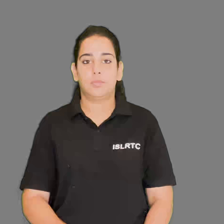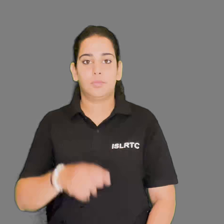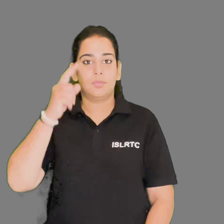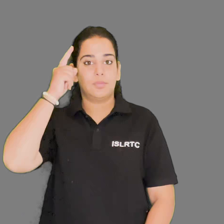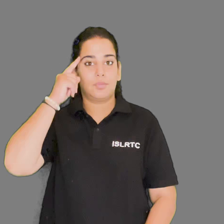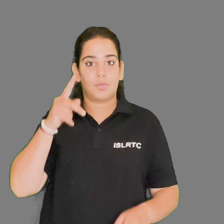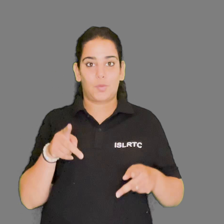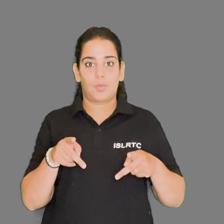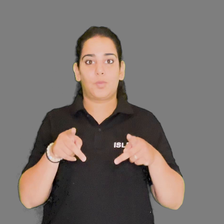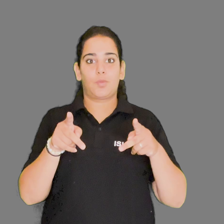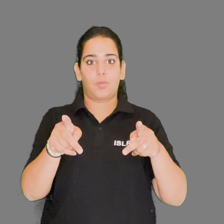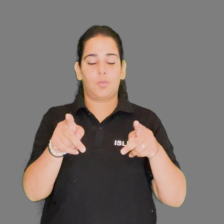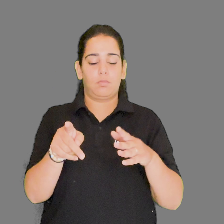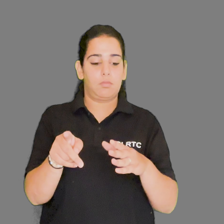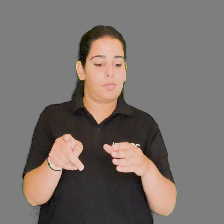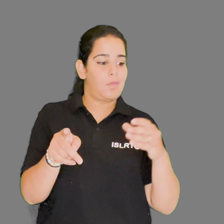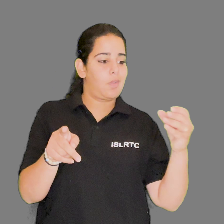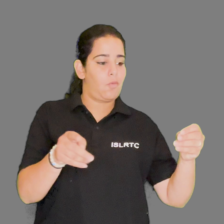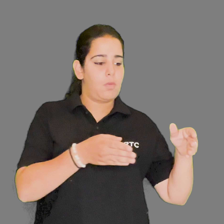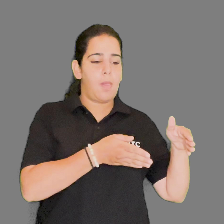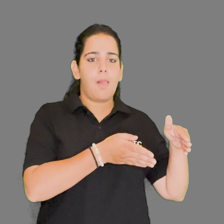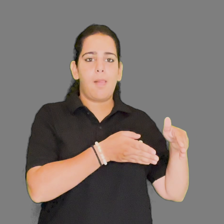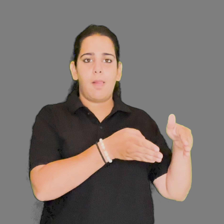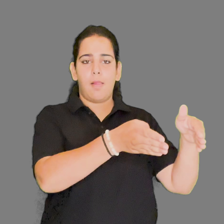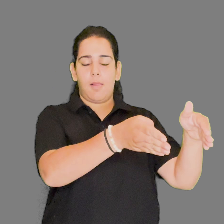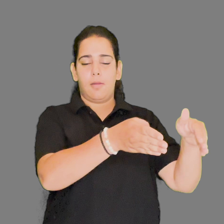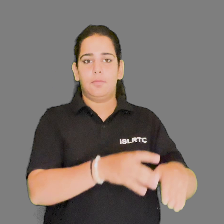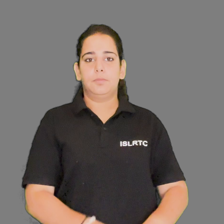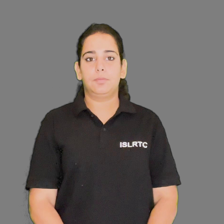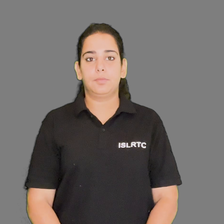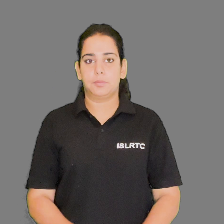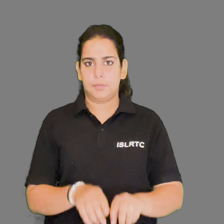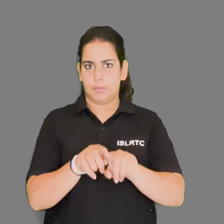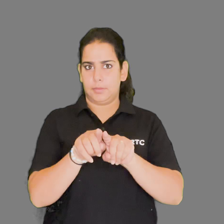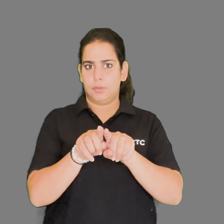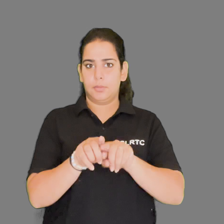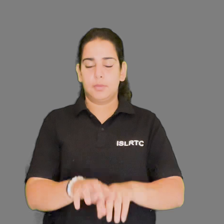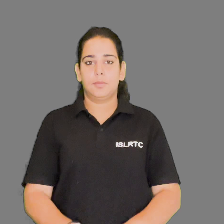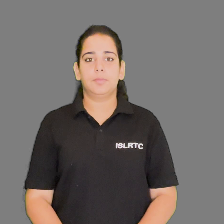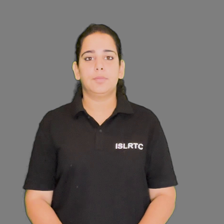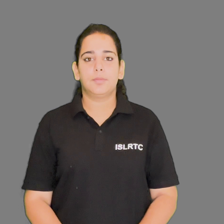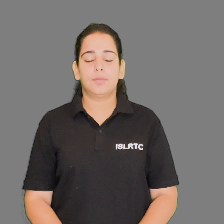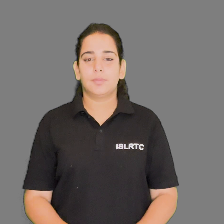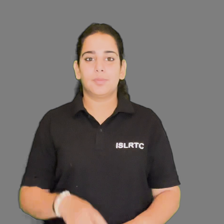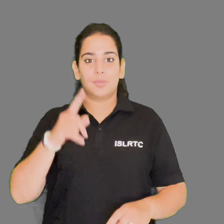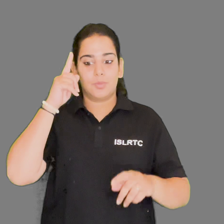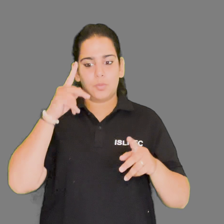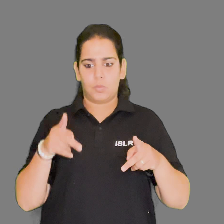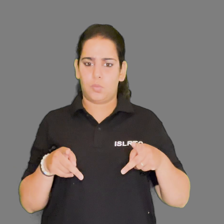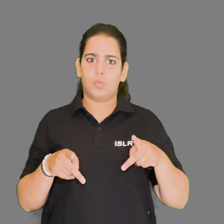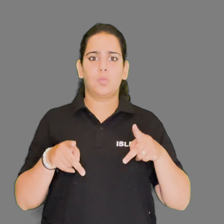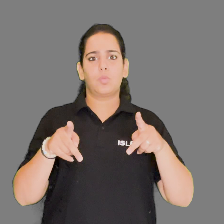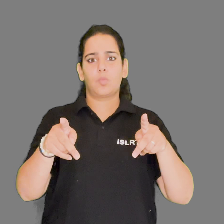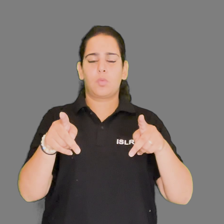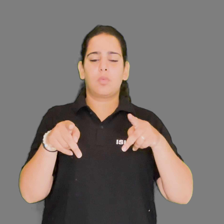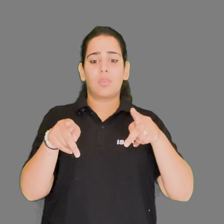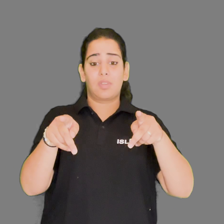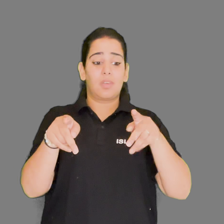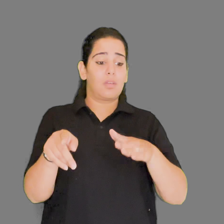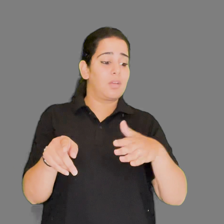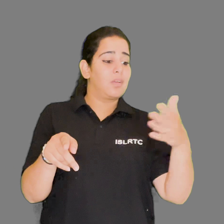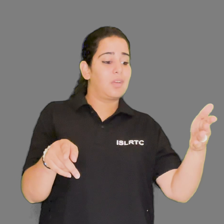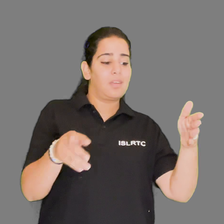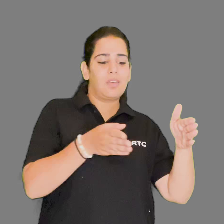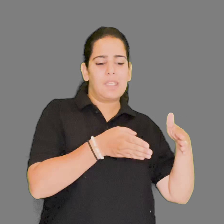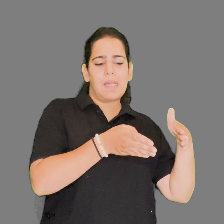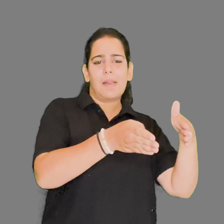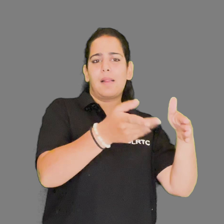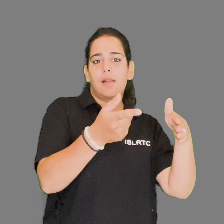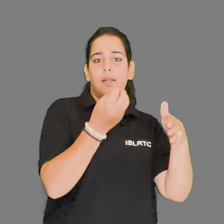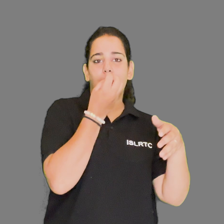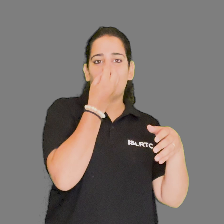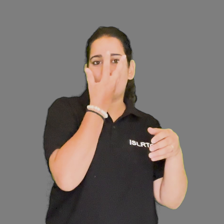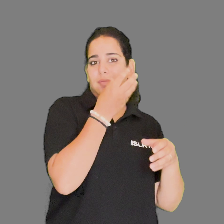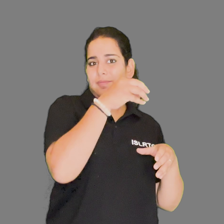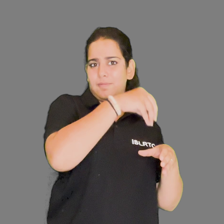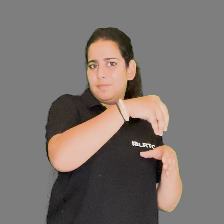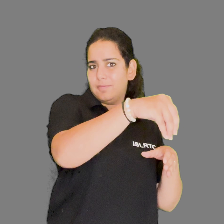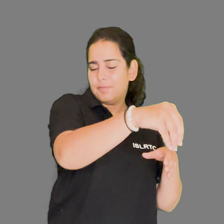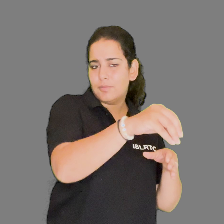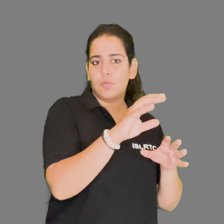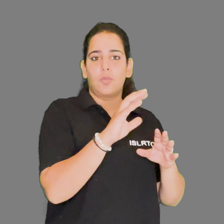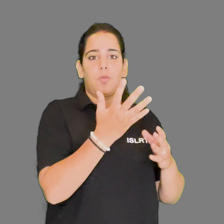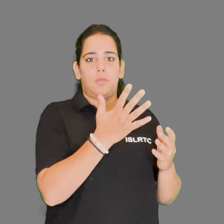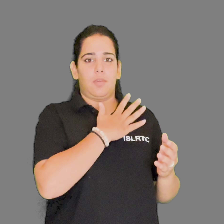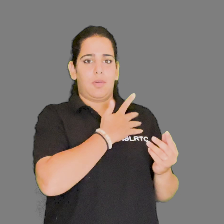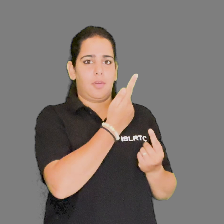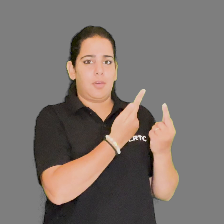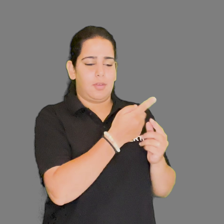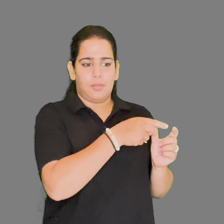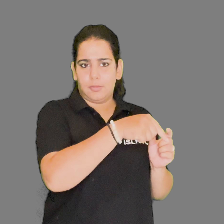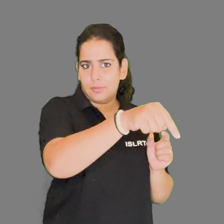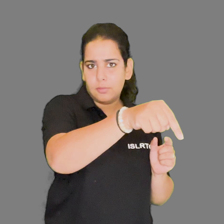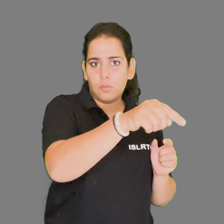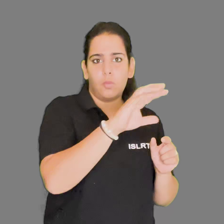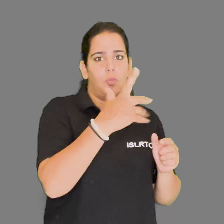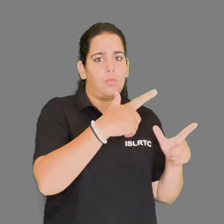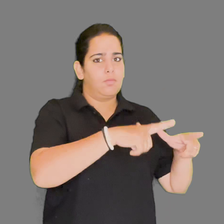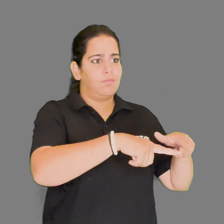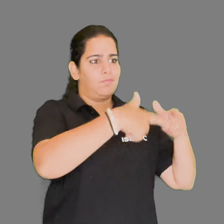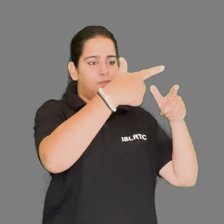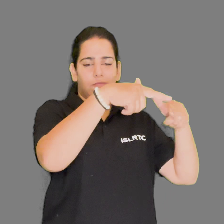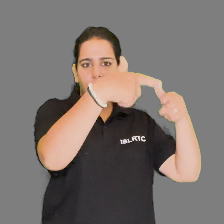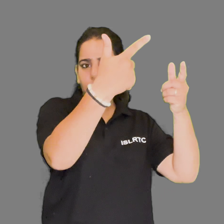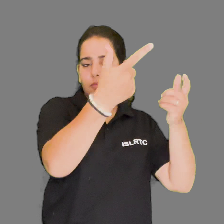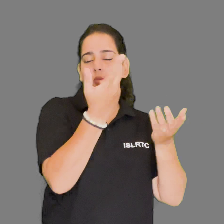Bioswales Landscape features designed to manage stormwater runoff, improve water quality, and enhance urban green spaces through natural filtration processes